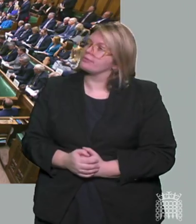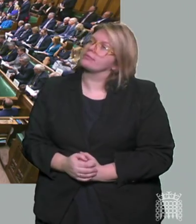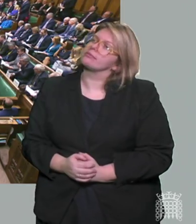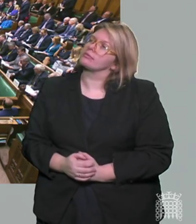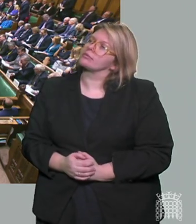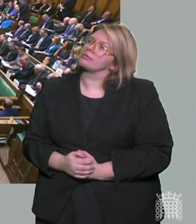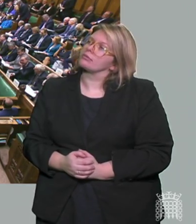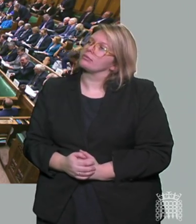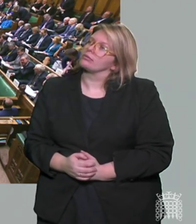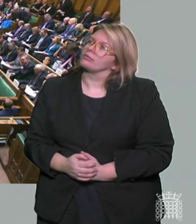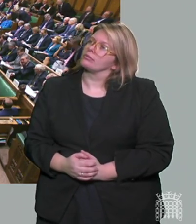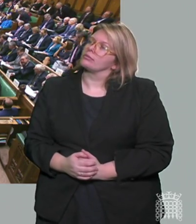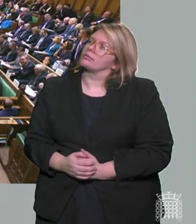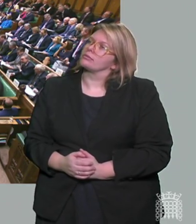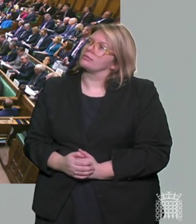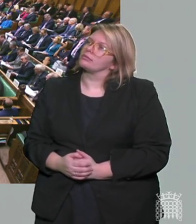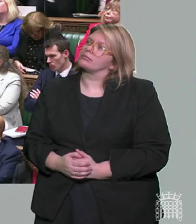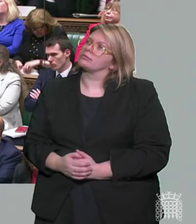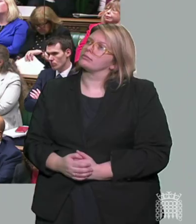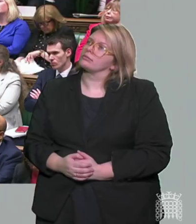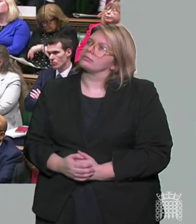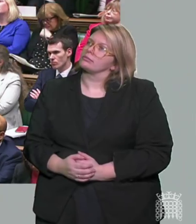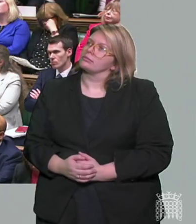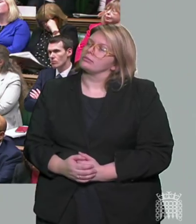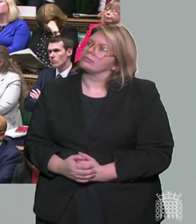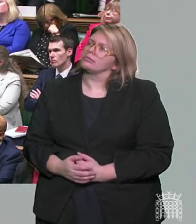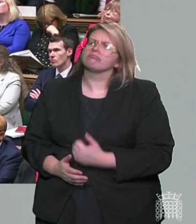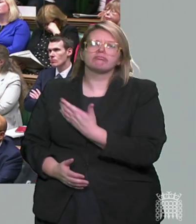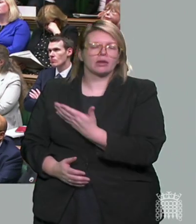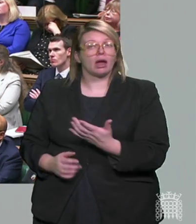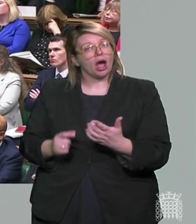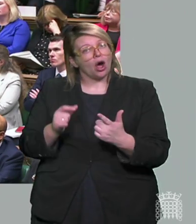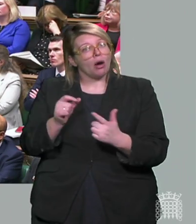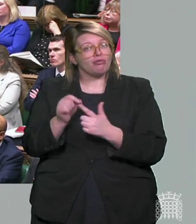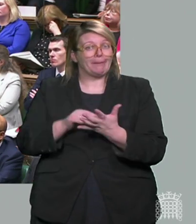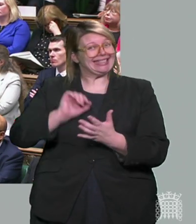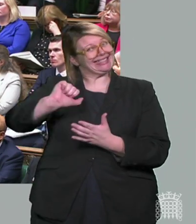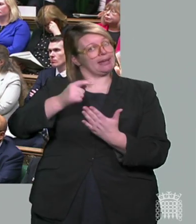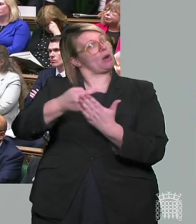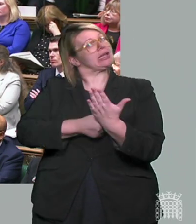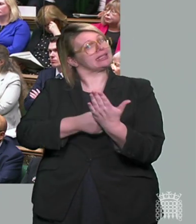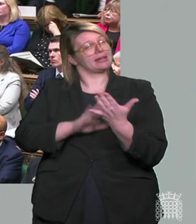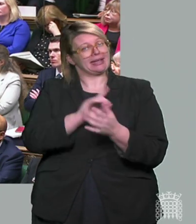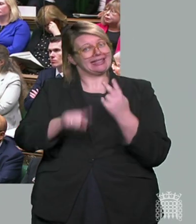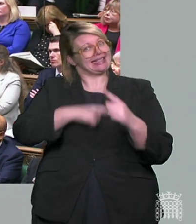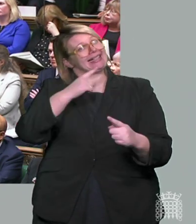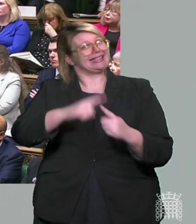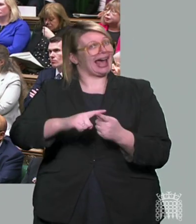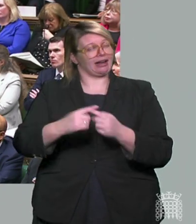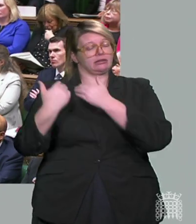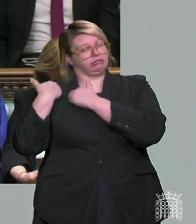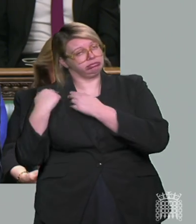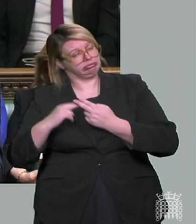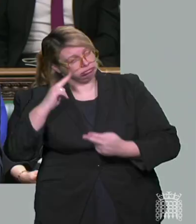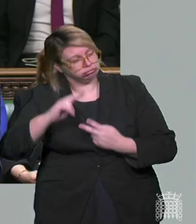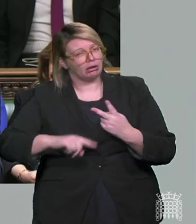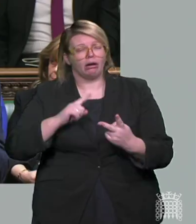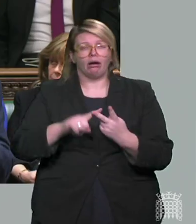Thanks to the Prime Minister’s policies, we are now afflicted with the highest tax burden and the biggest drop in disposable income since the second world war.